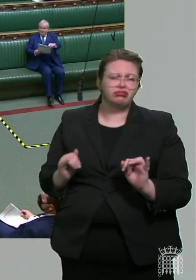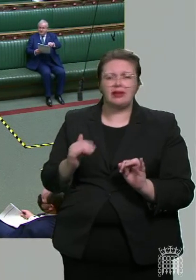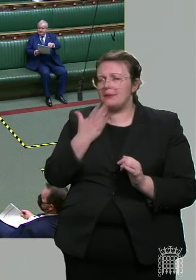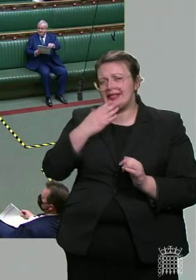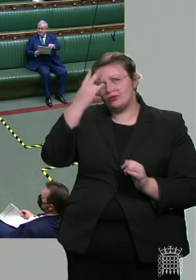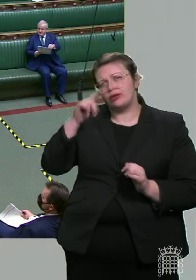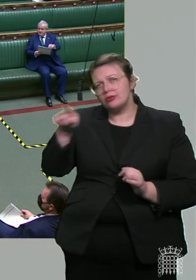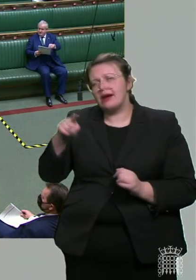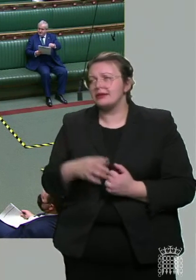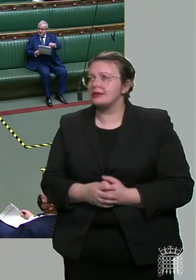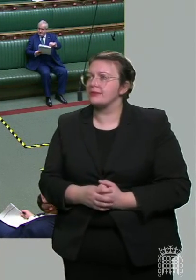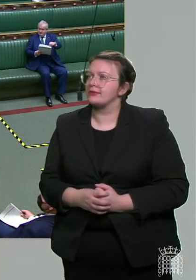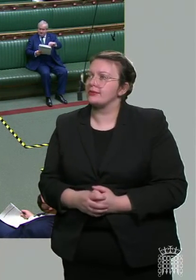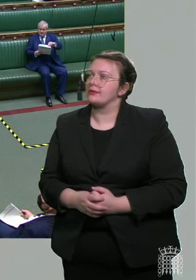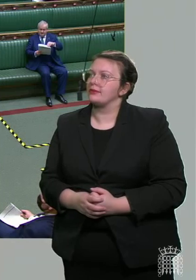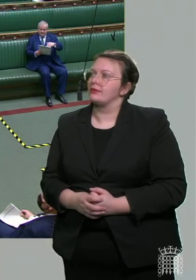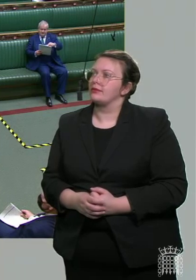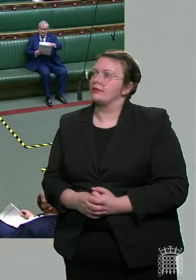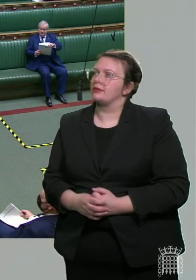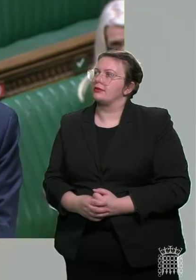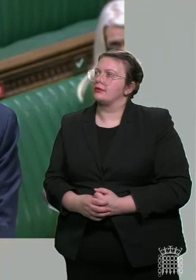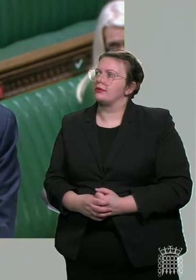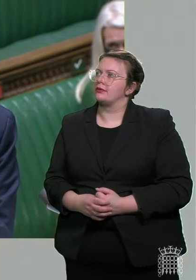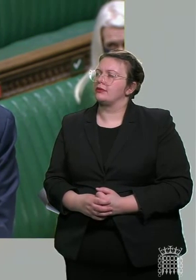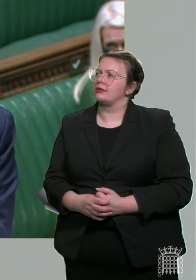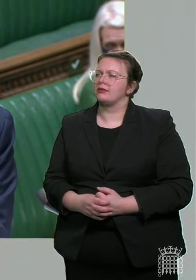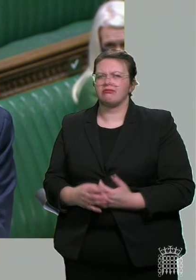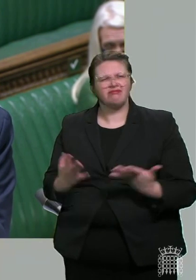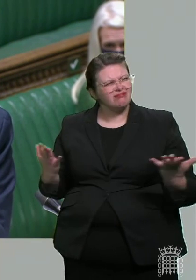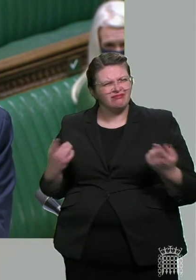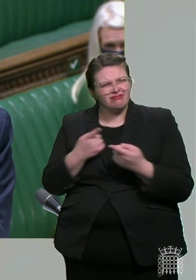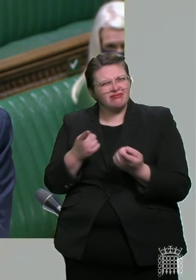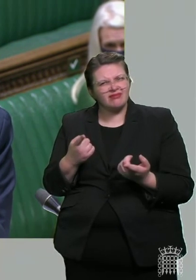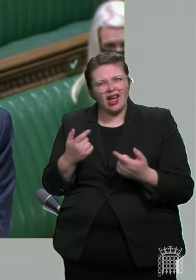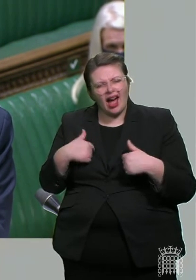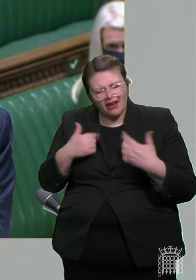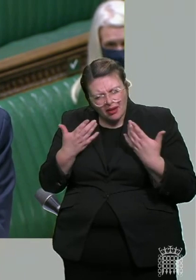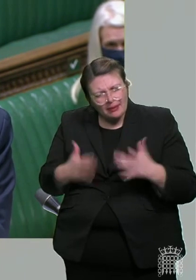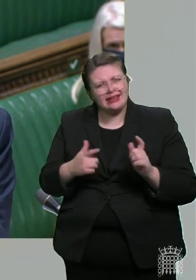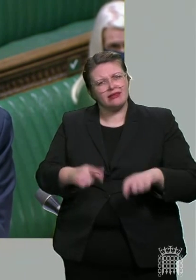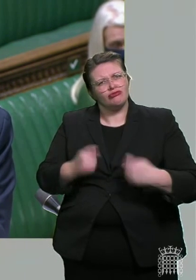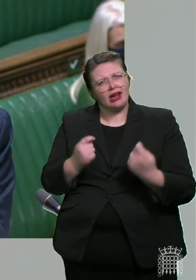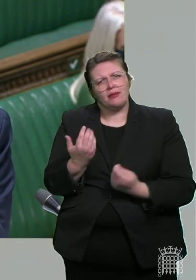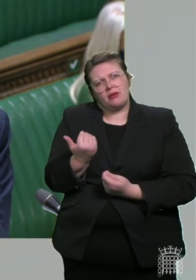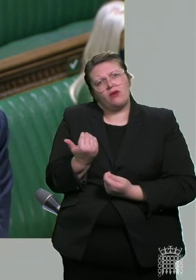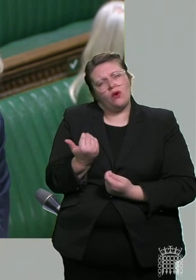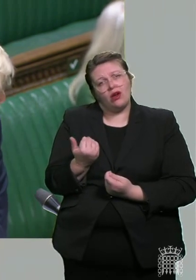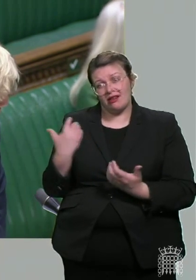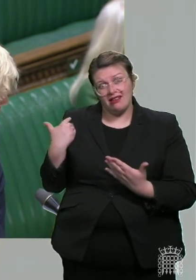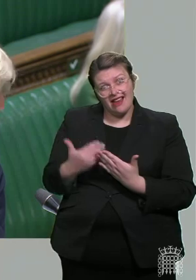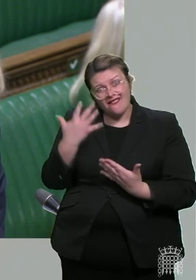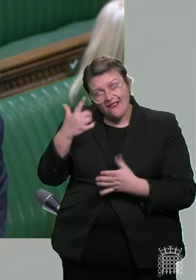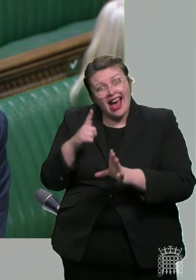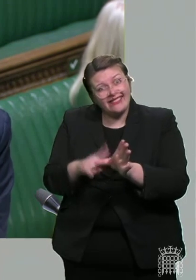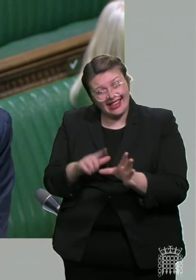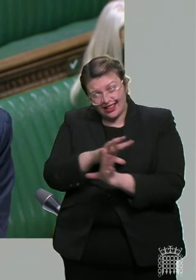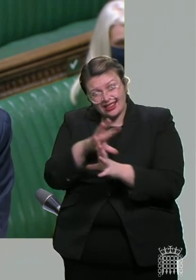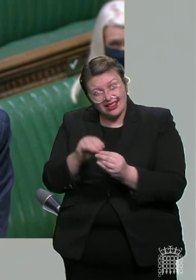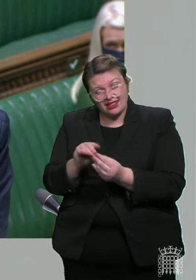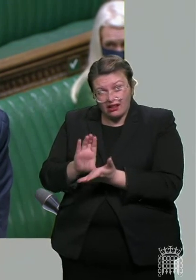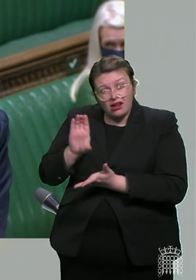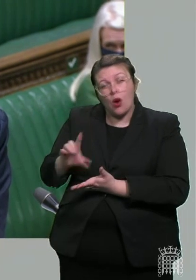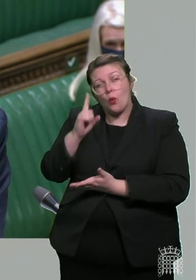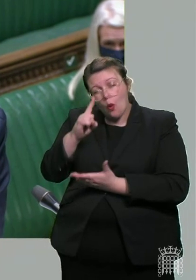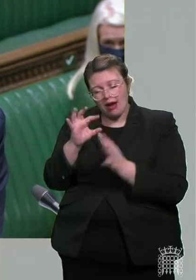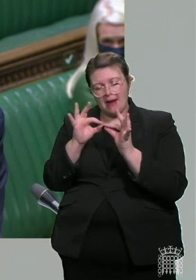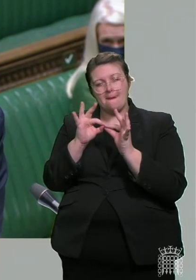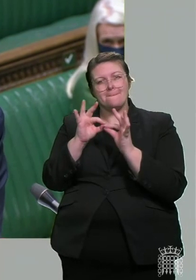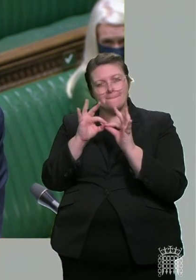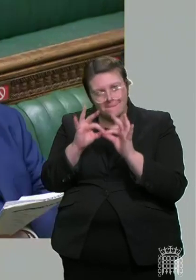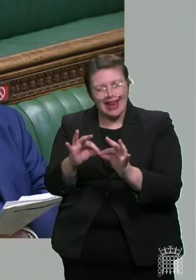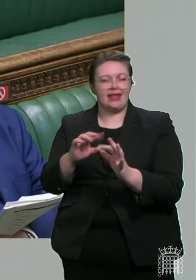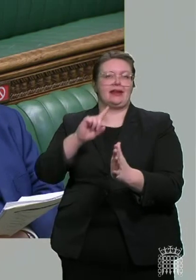I think anybody listening to this debate will have heard me say that this country—this Government—in the last five years has given £1 billion to support the people of Yemen.